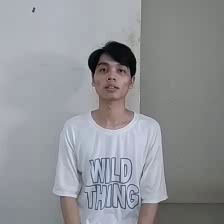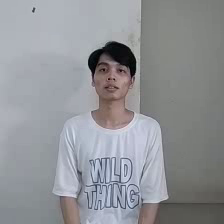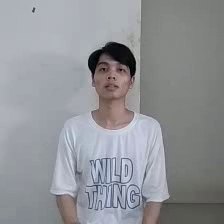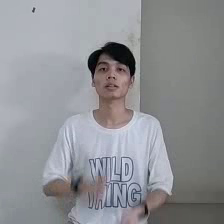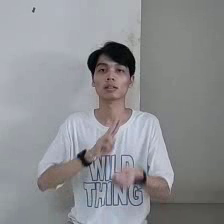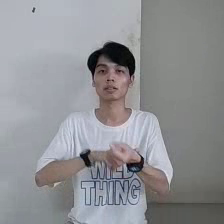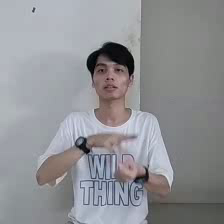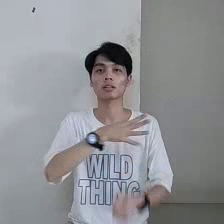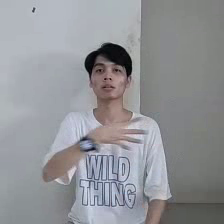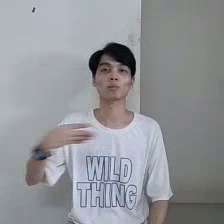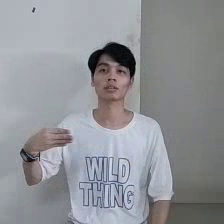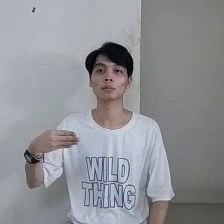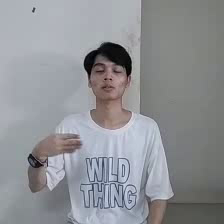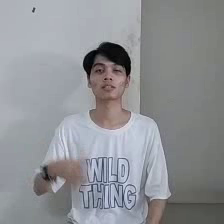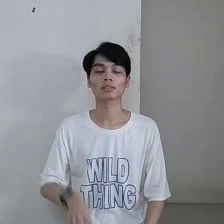Lây bệnh